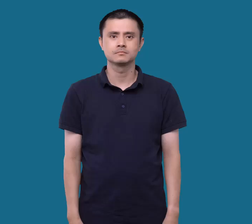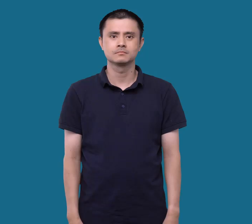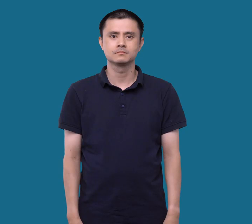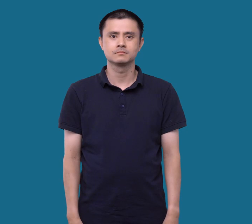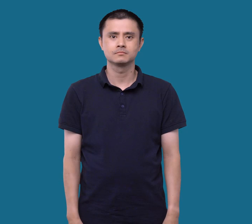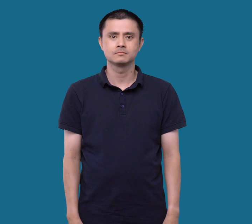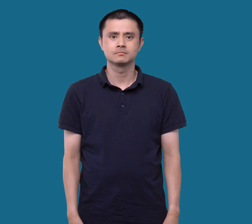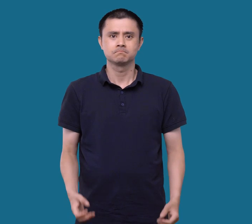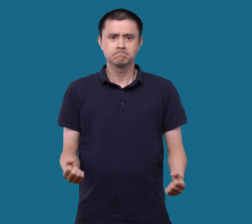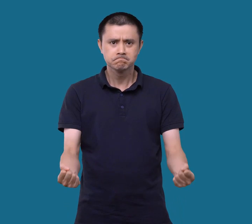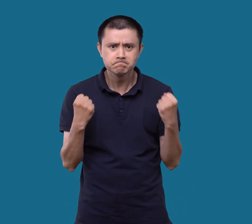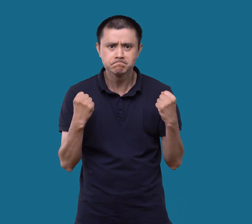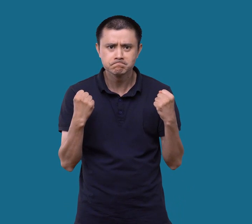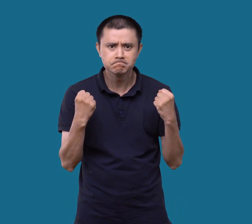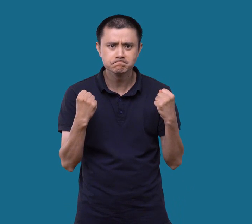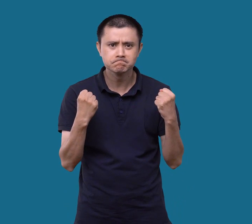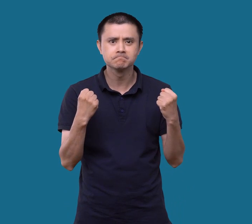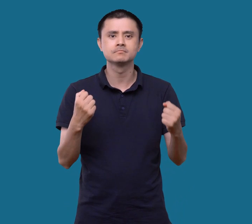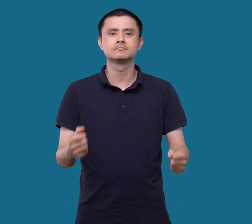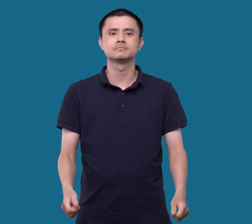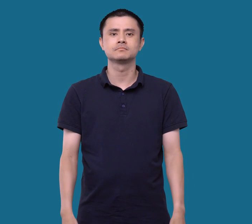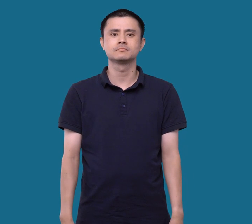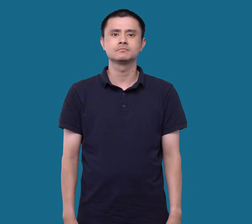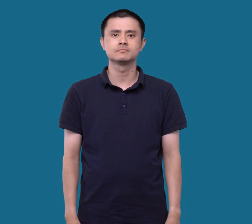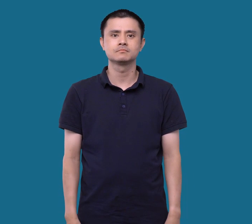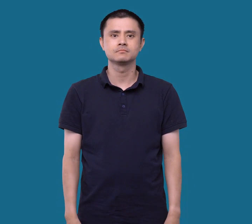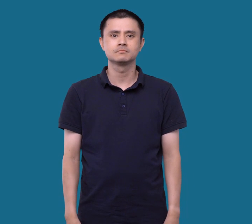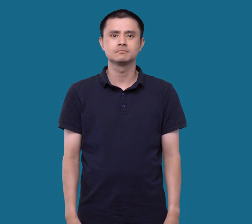nghị lực